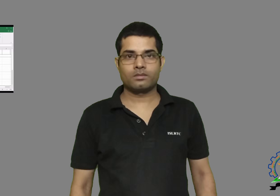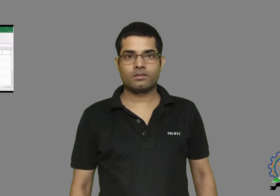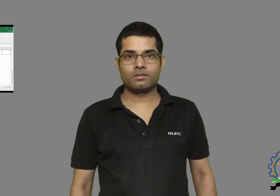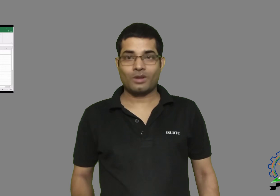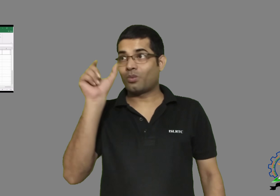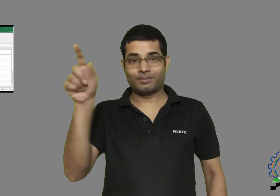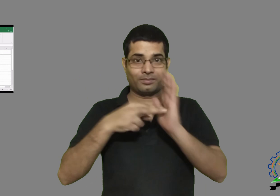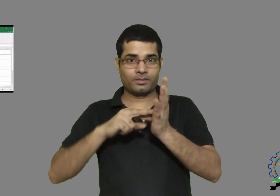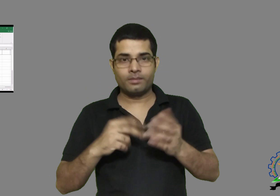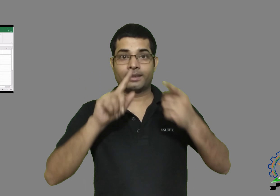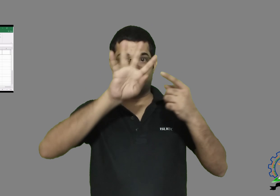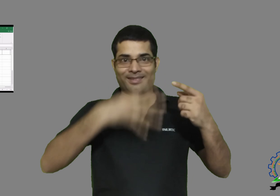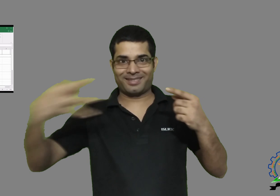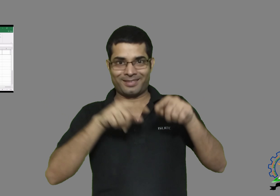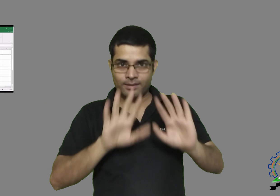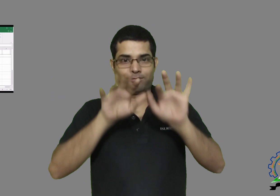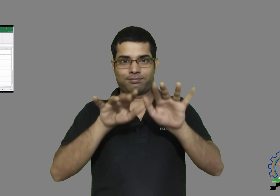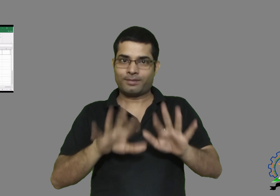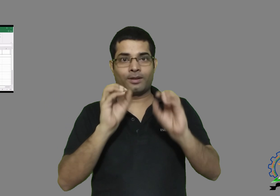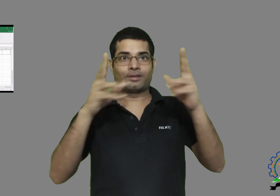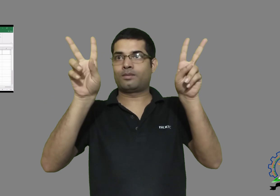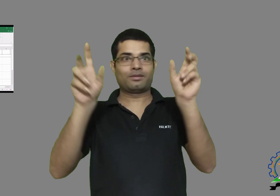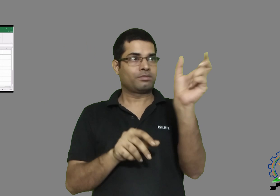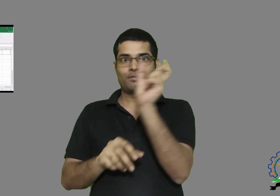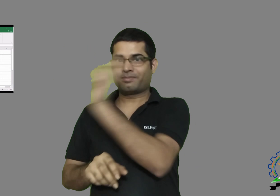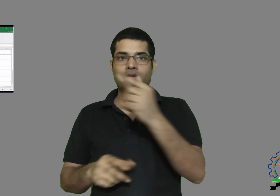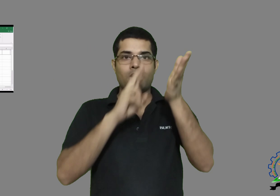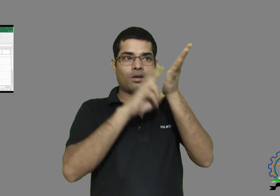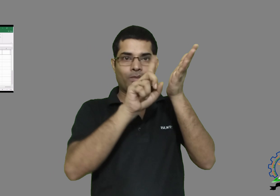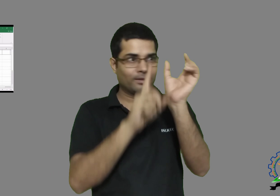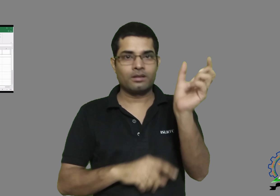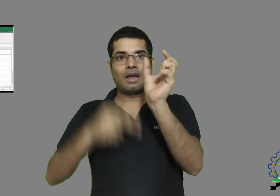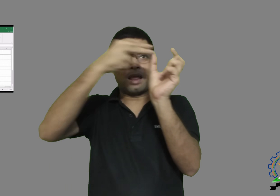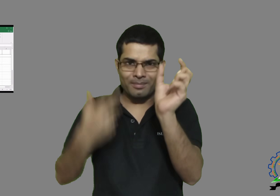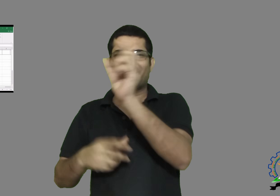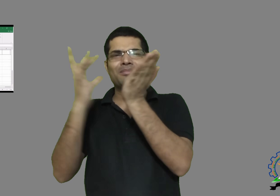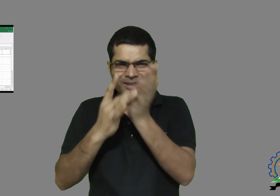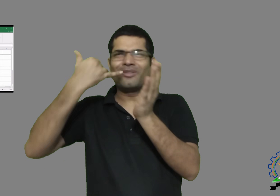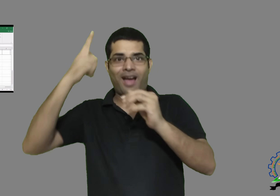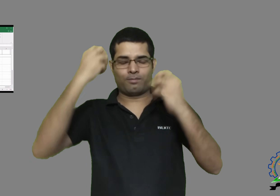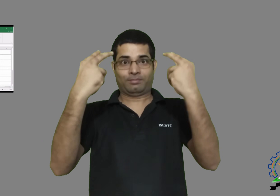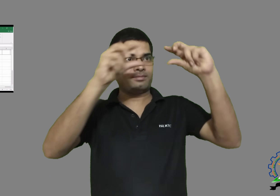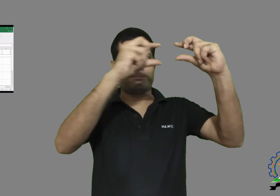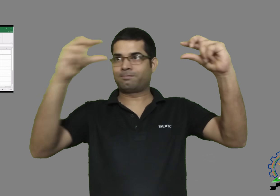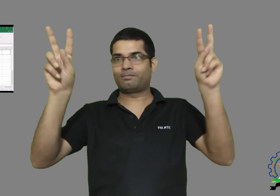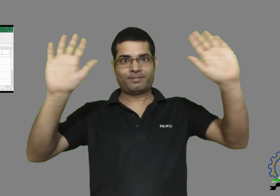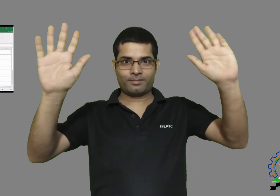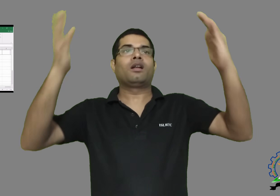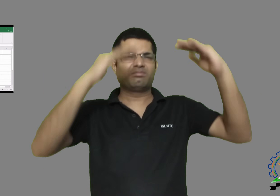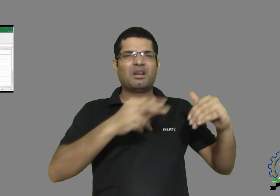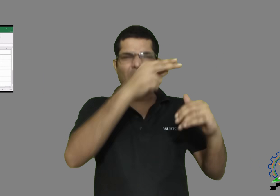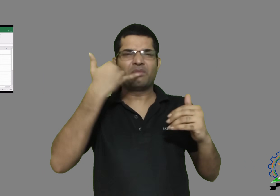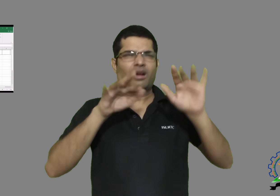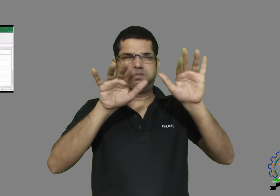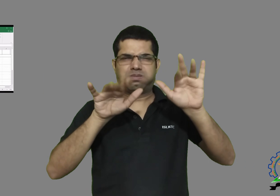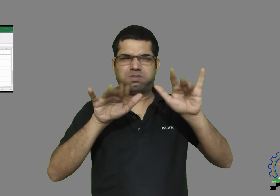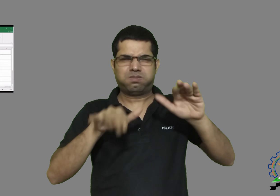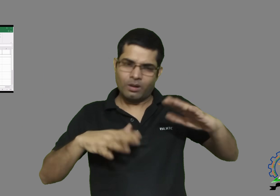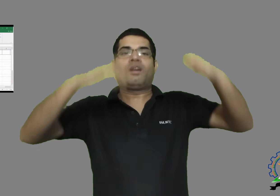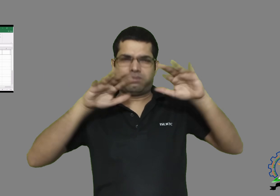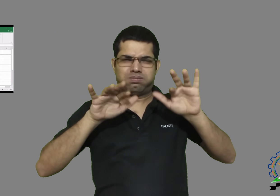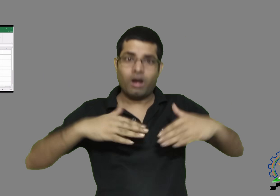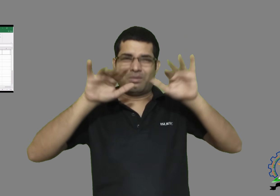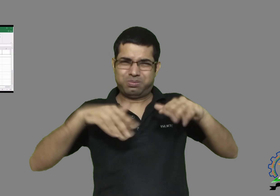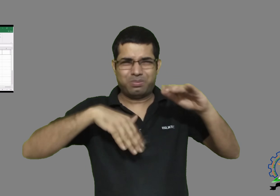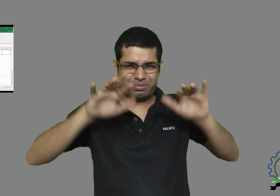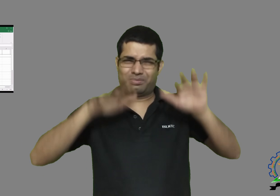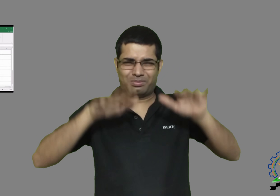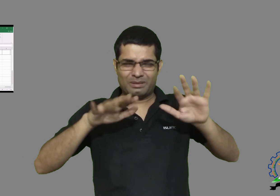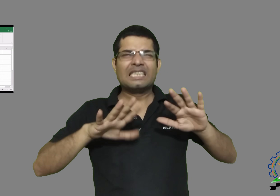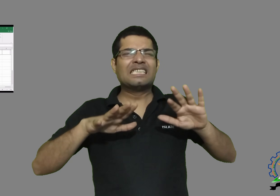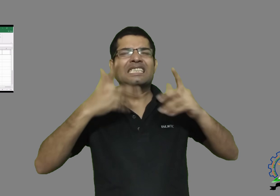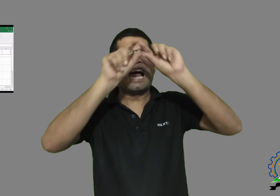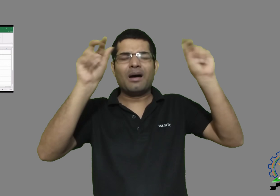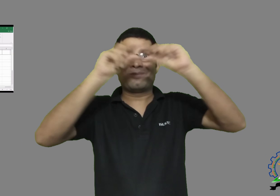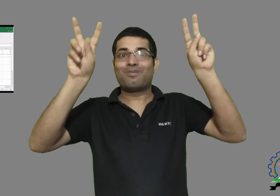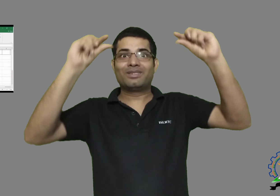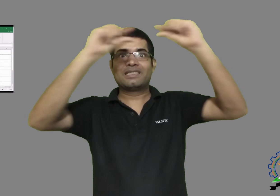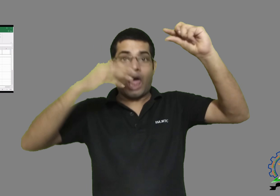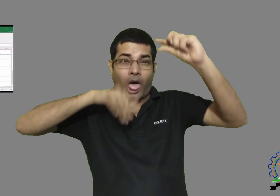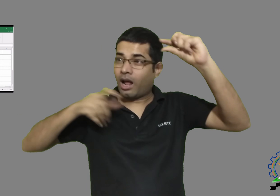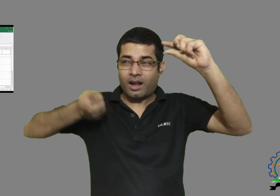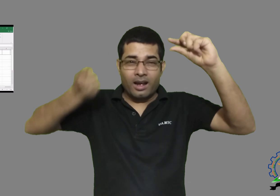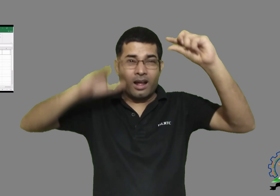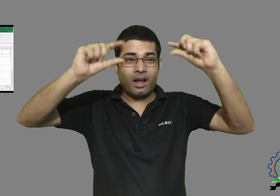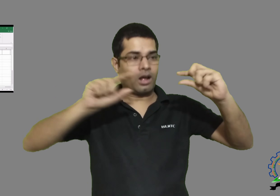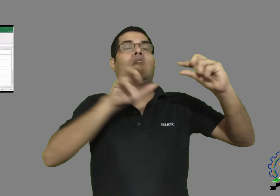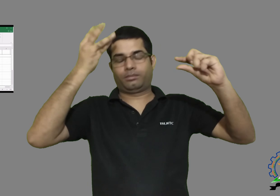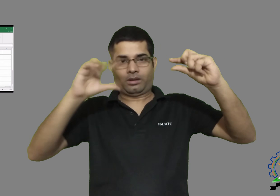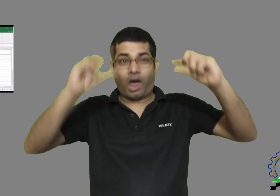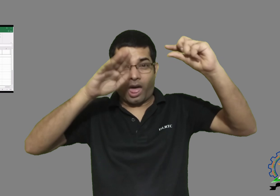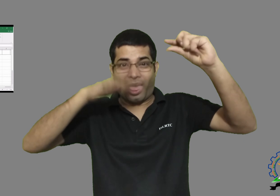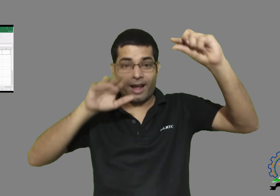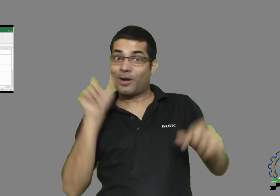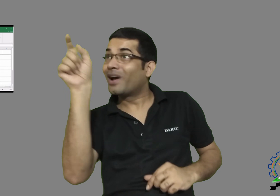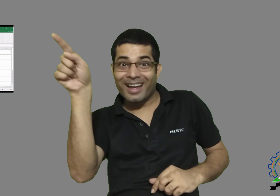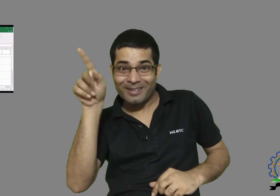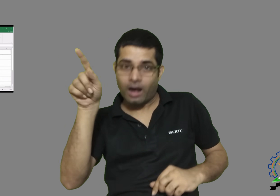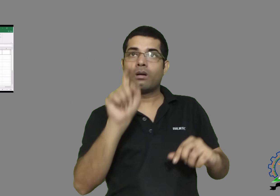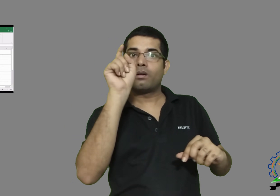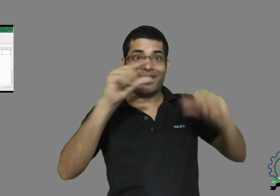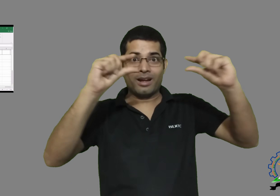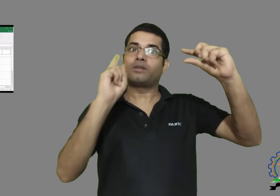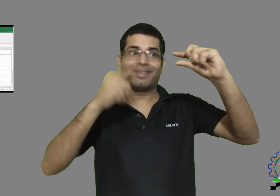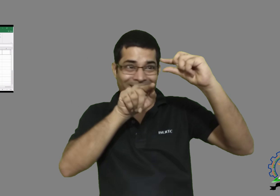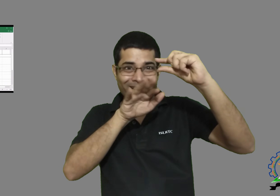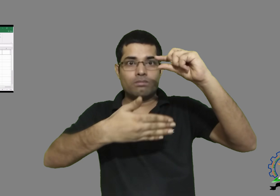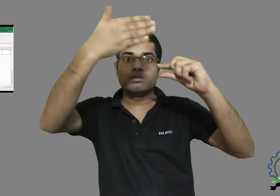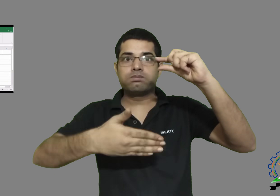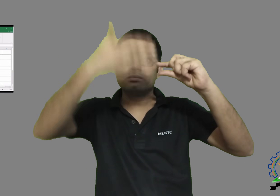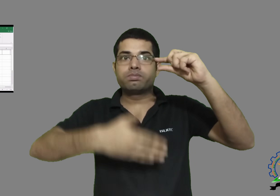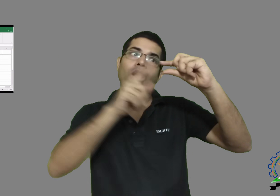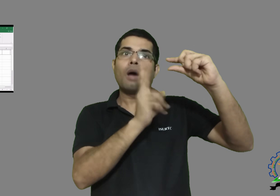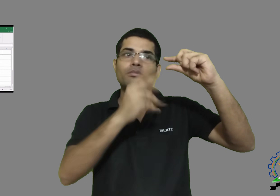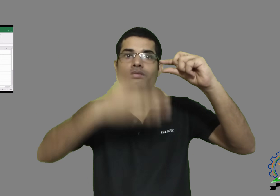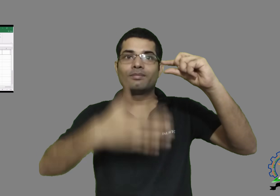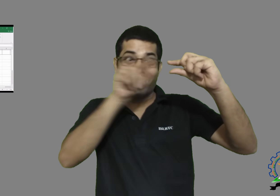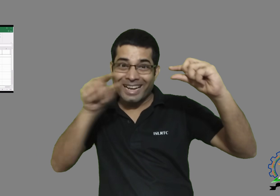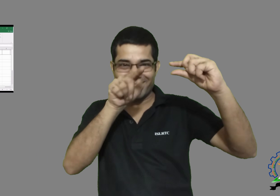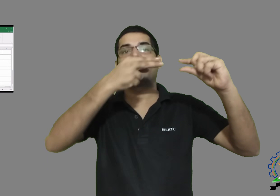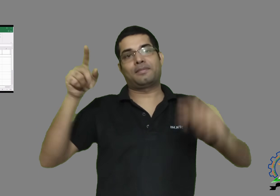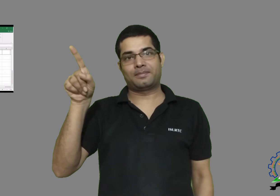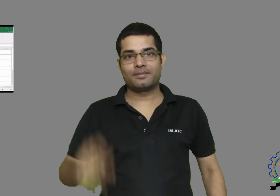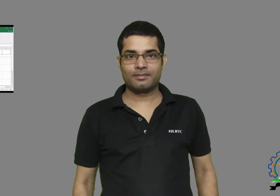Freeze Panes